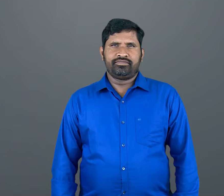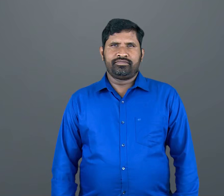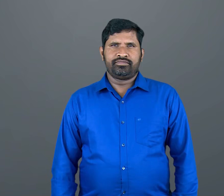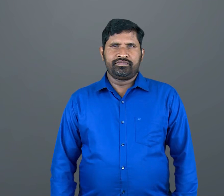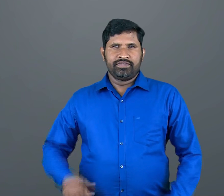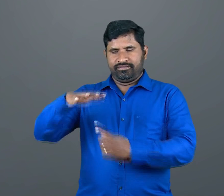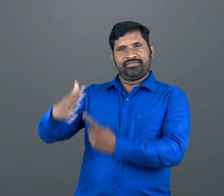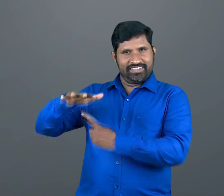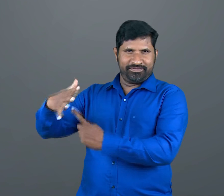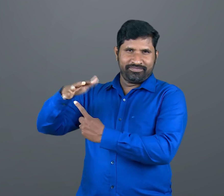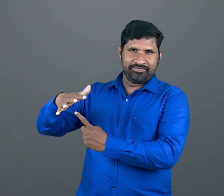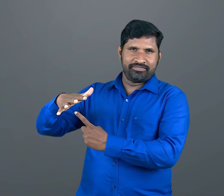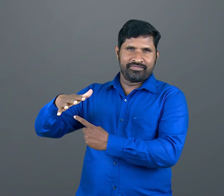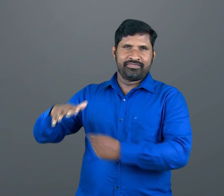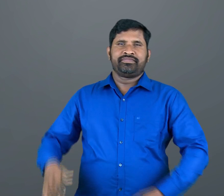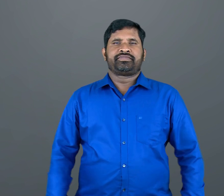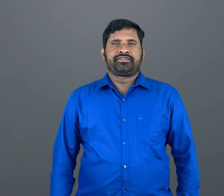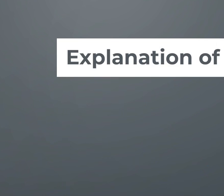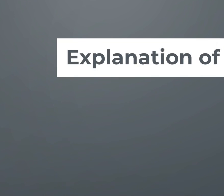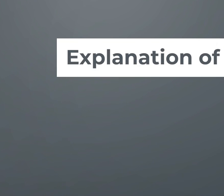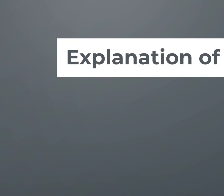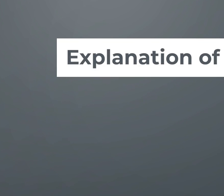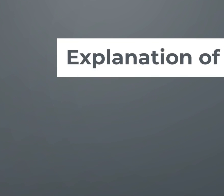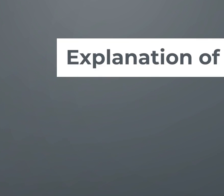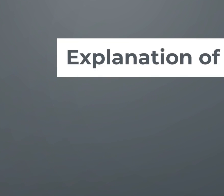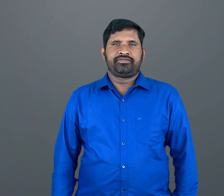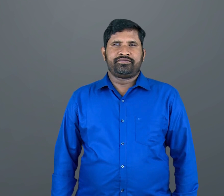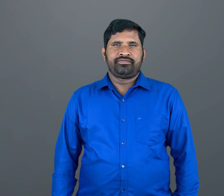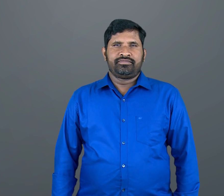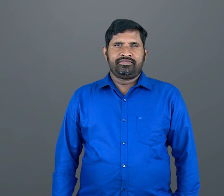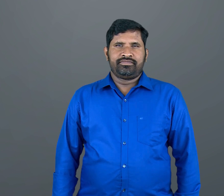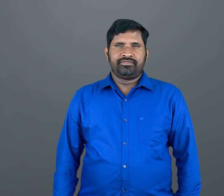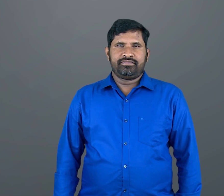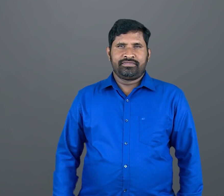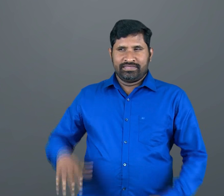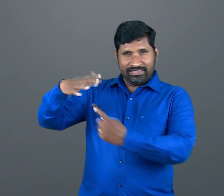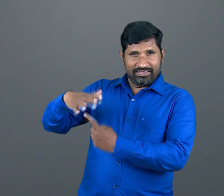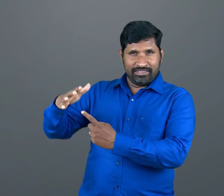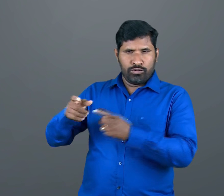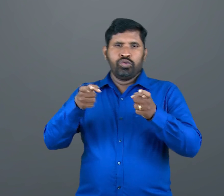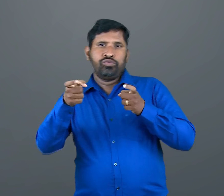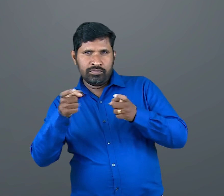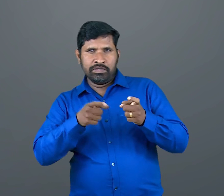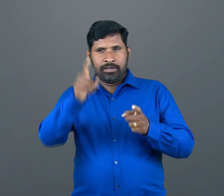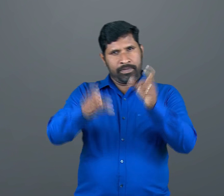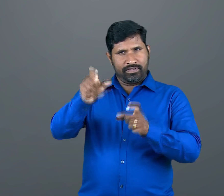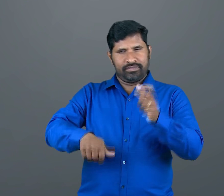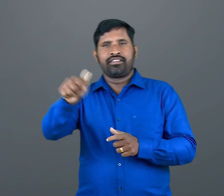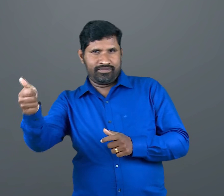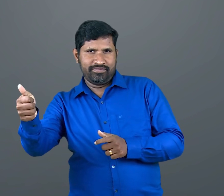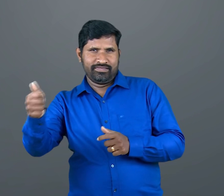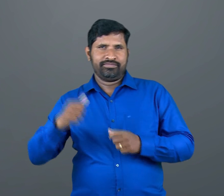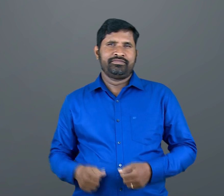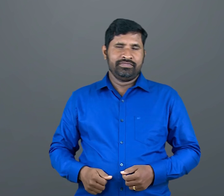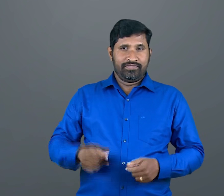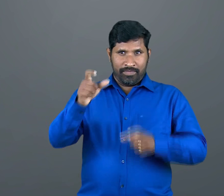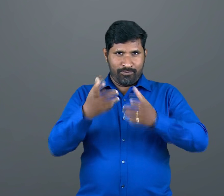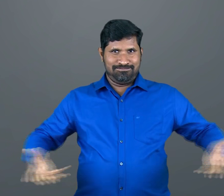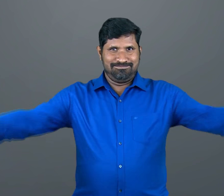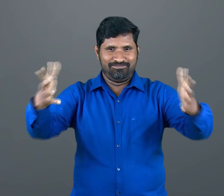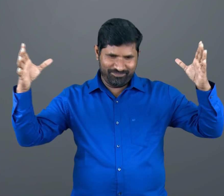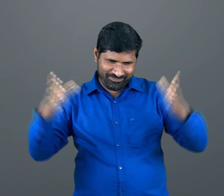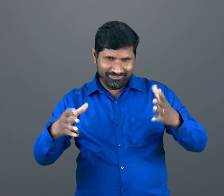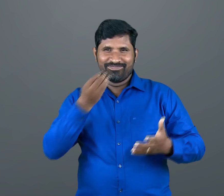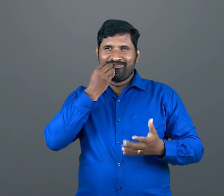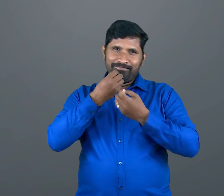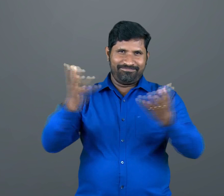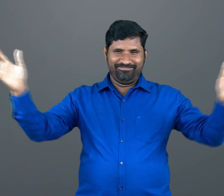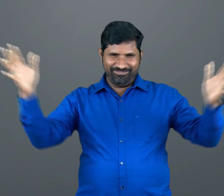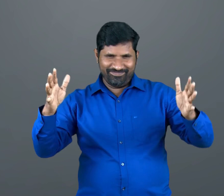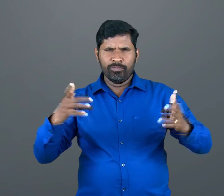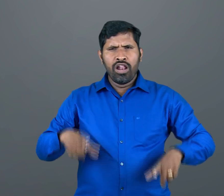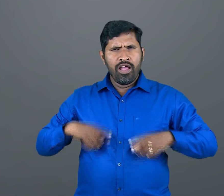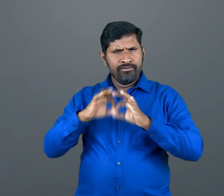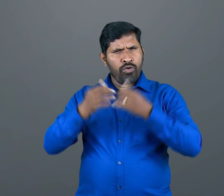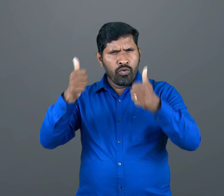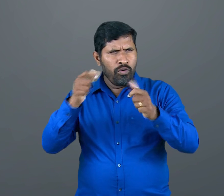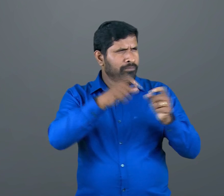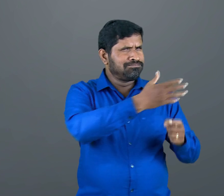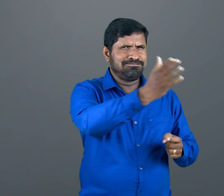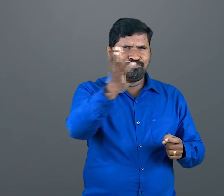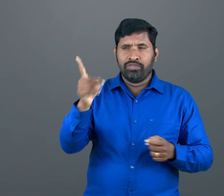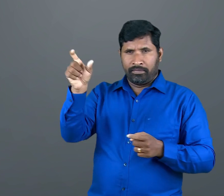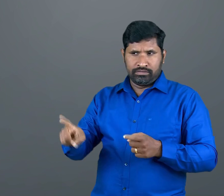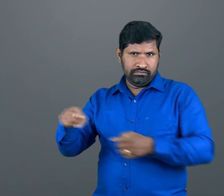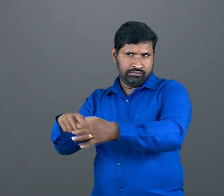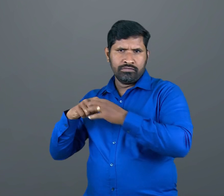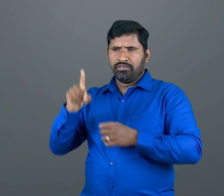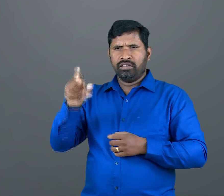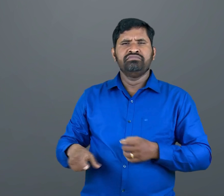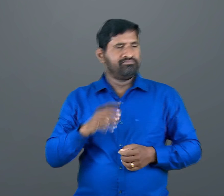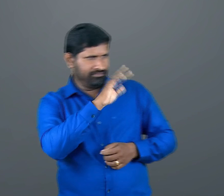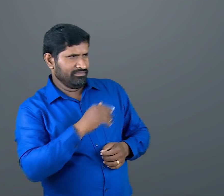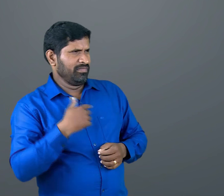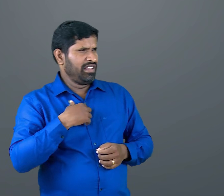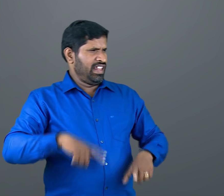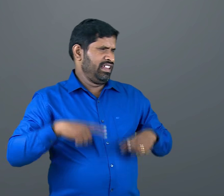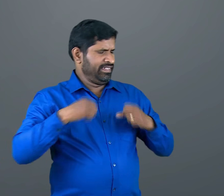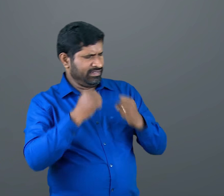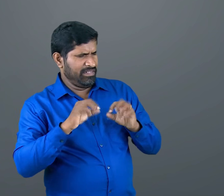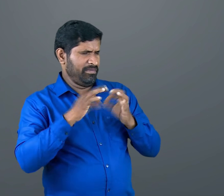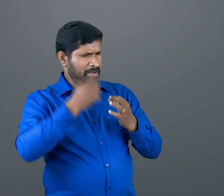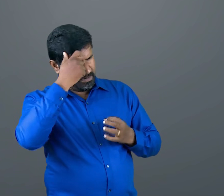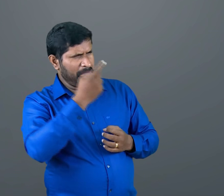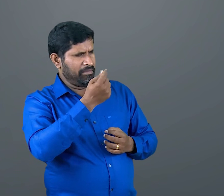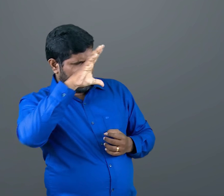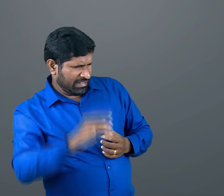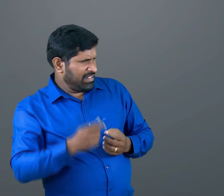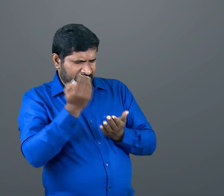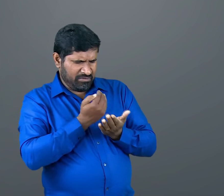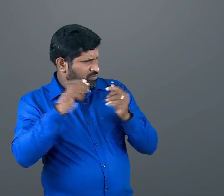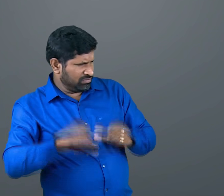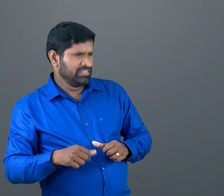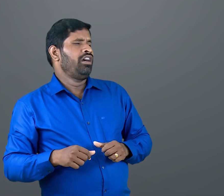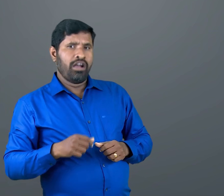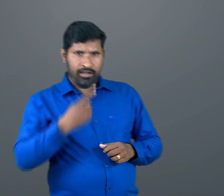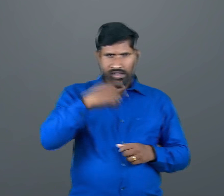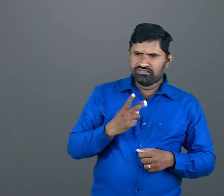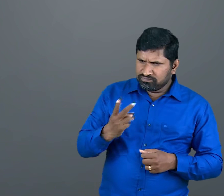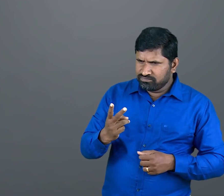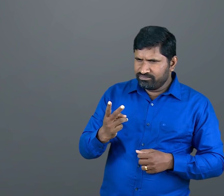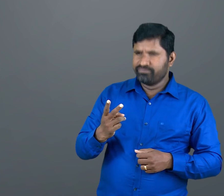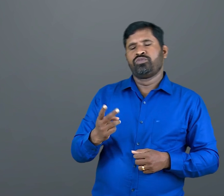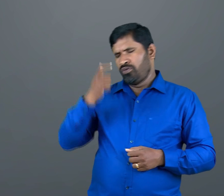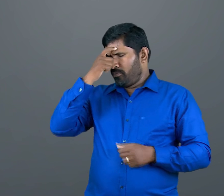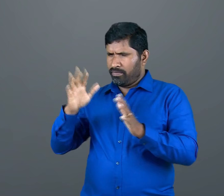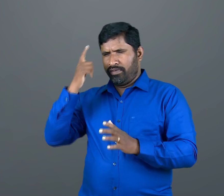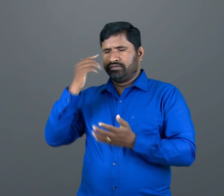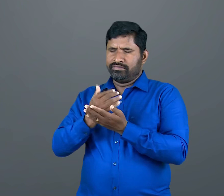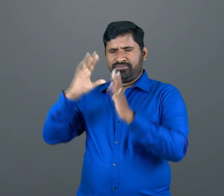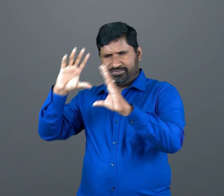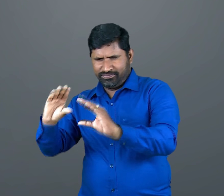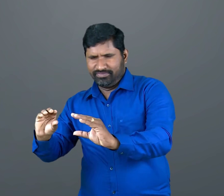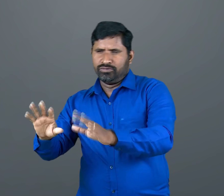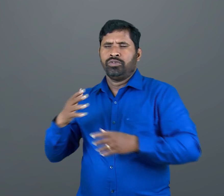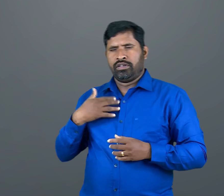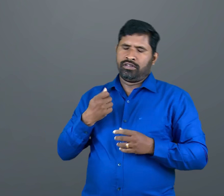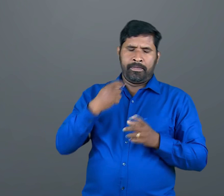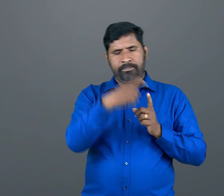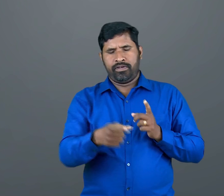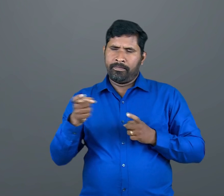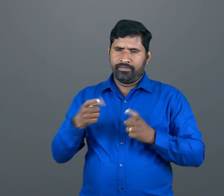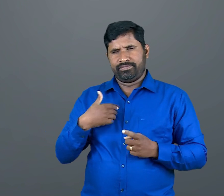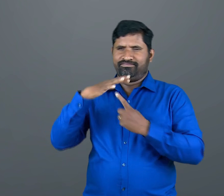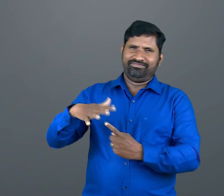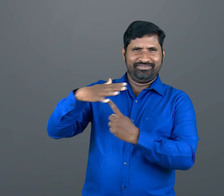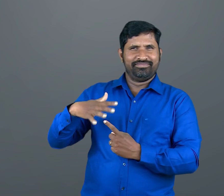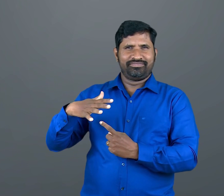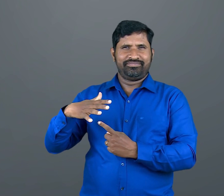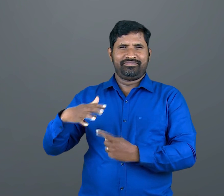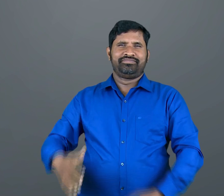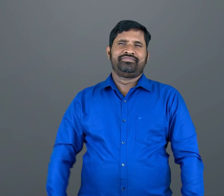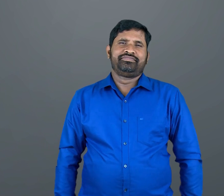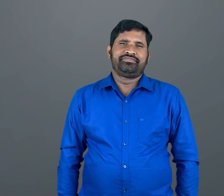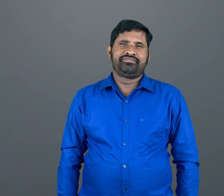Manipulation